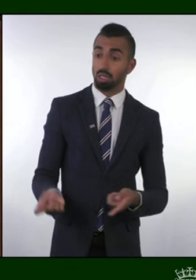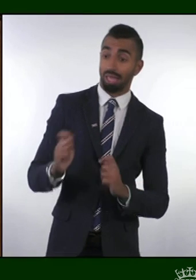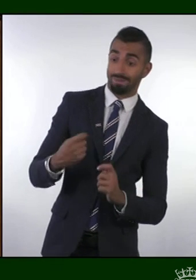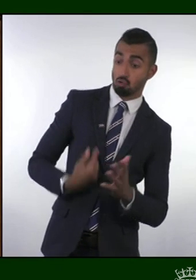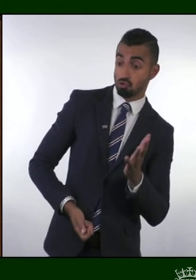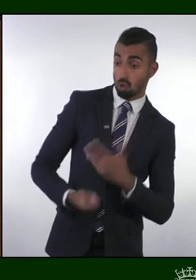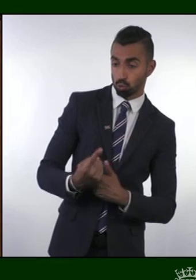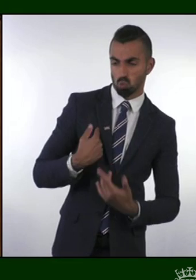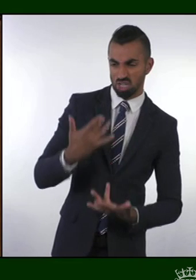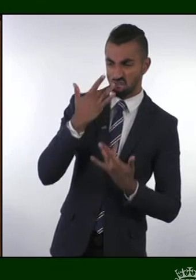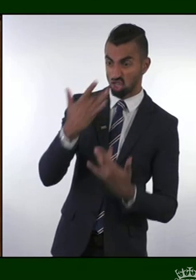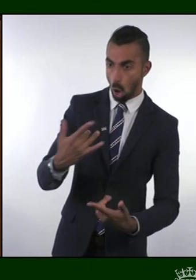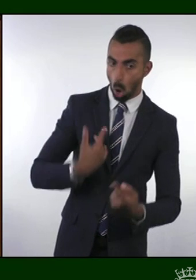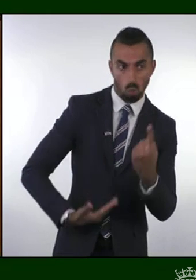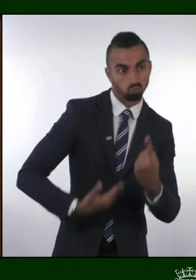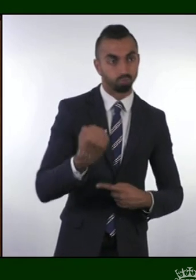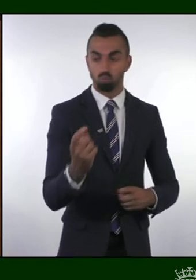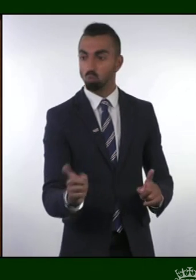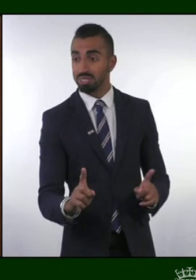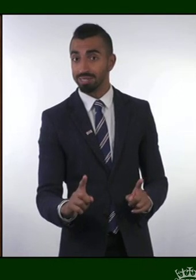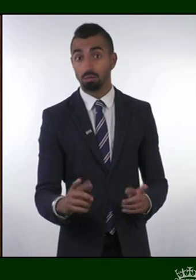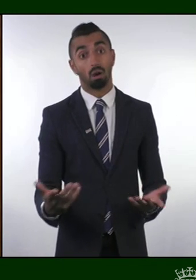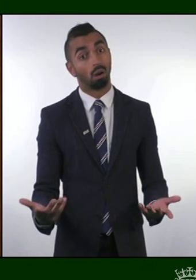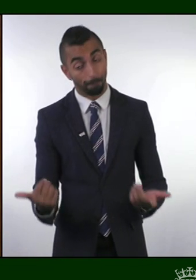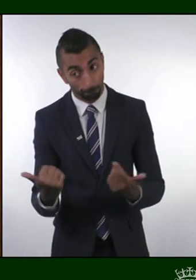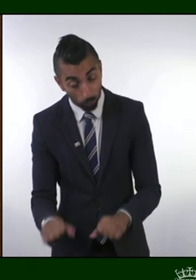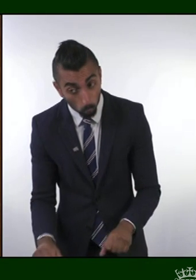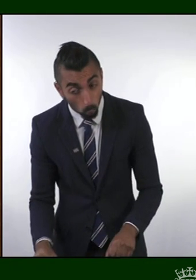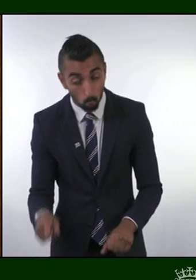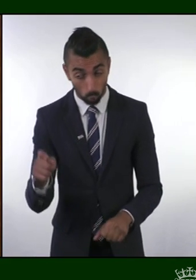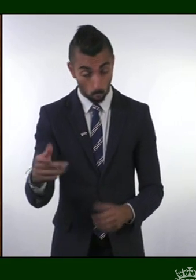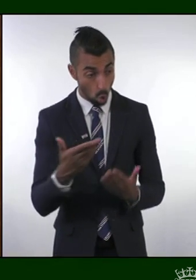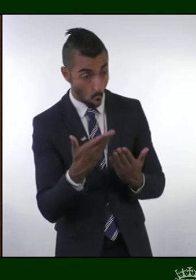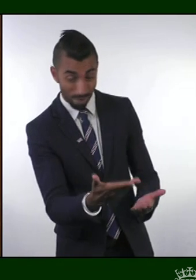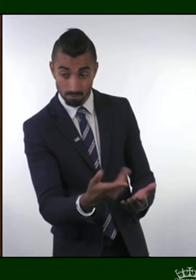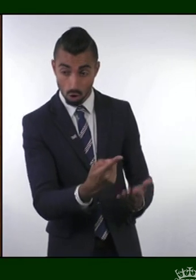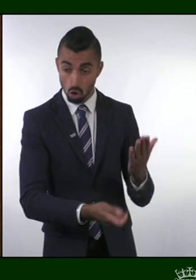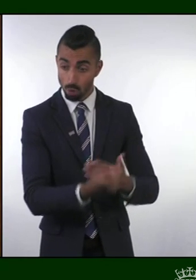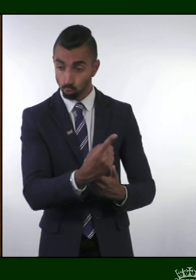and the support given to businesses today will verify that.